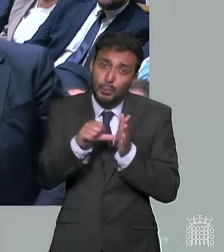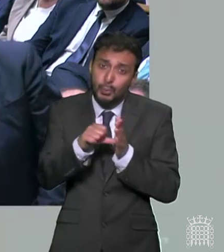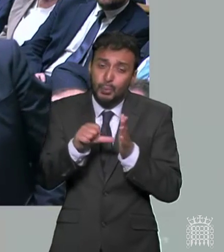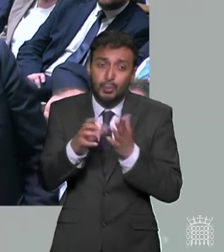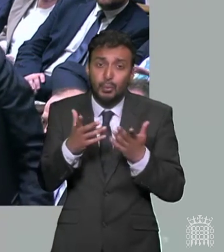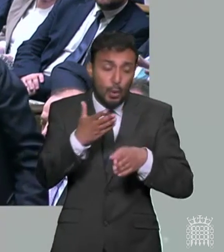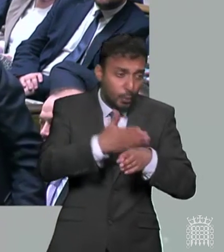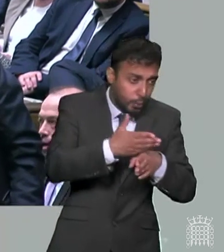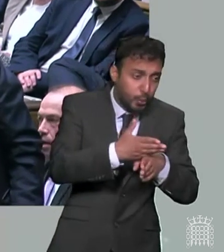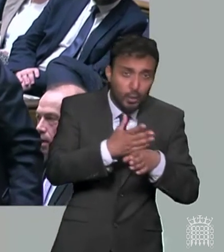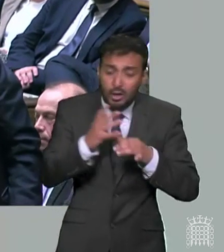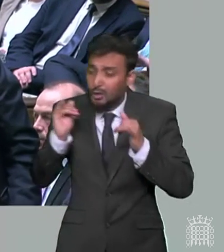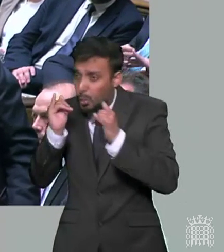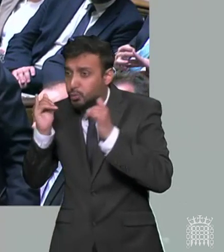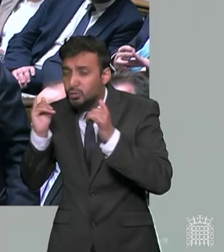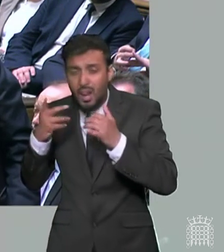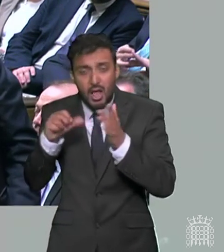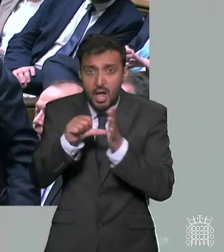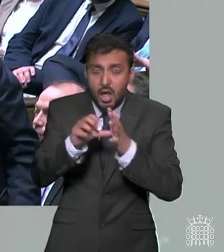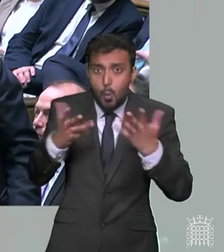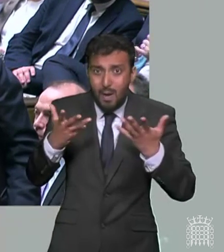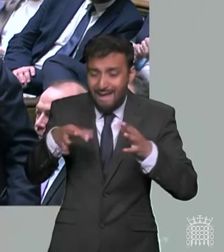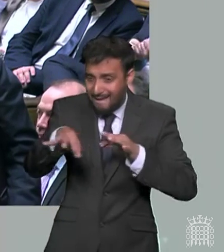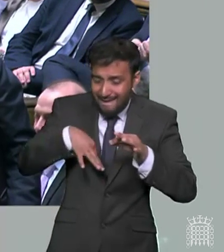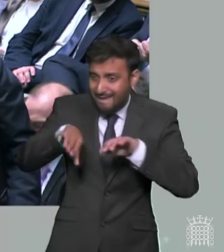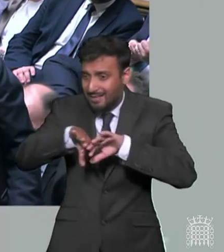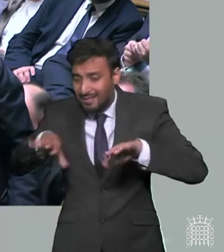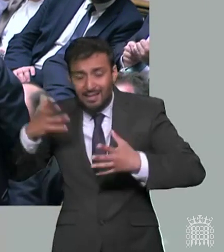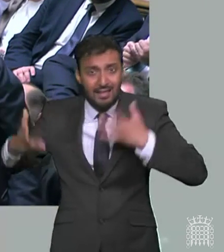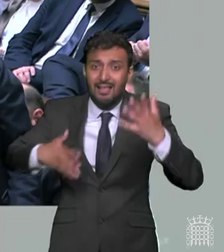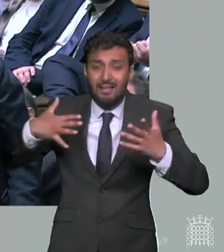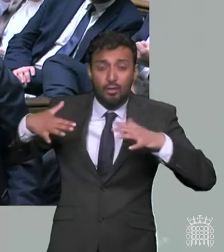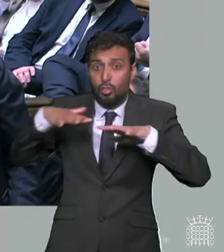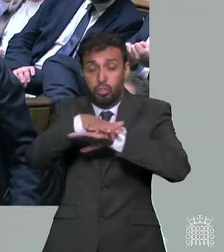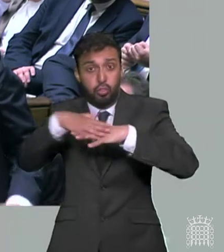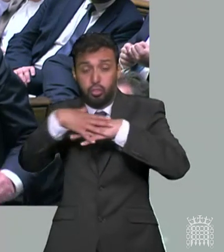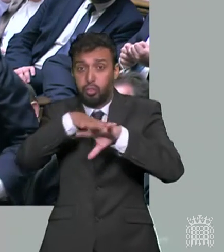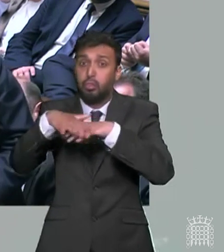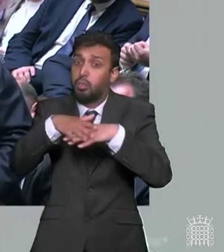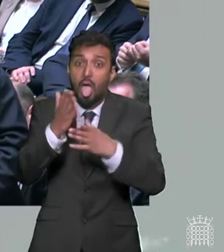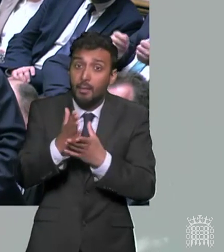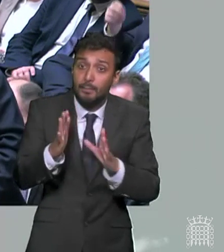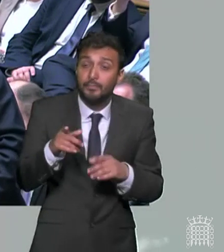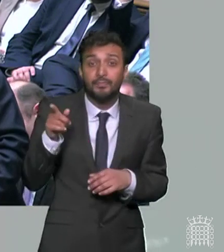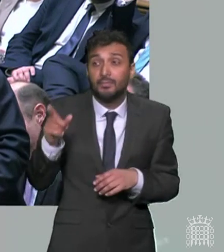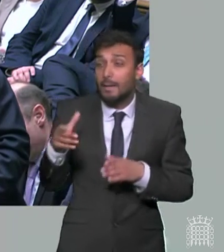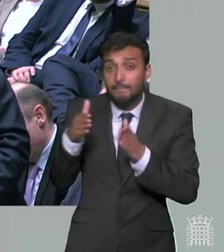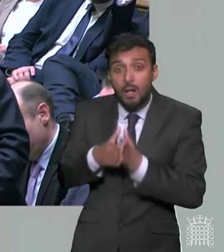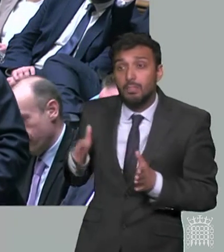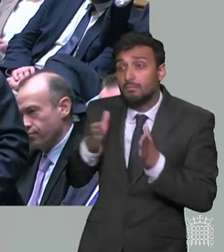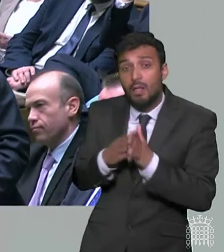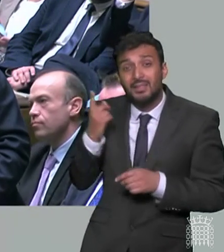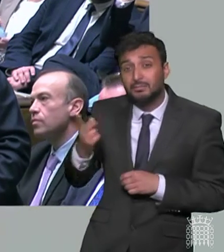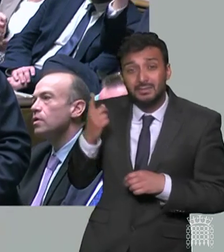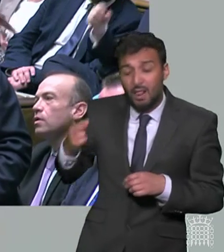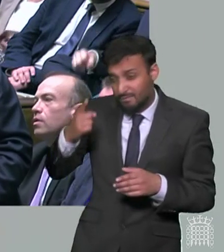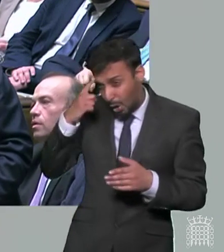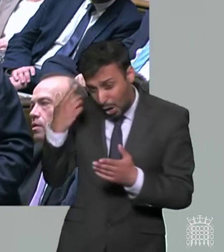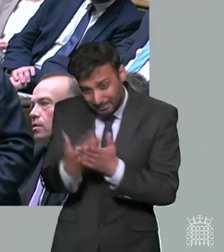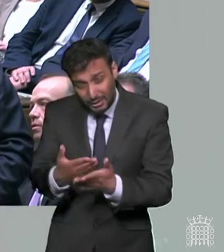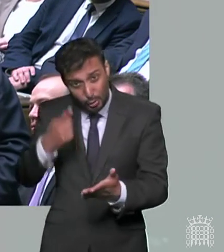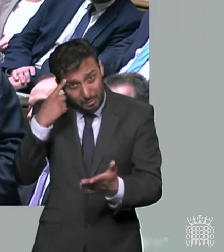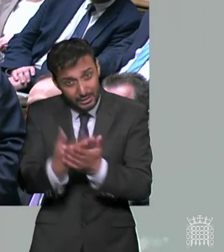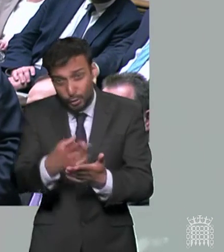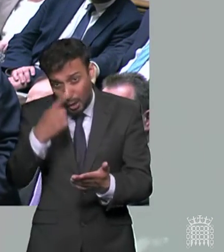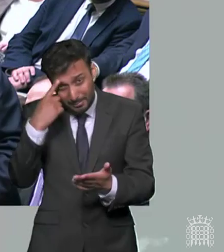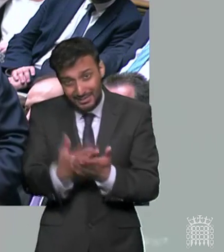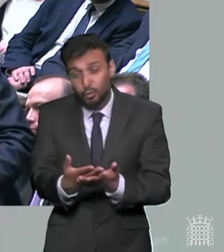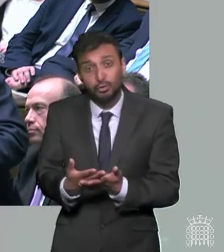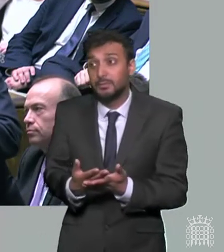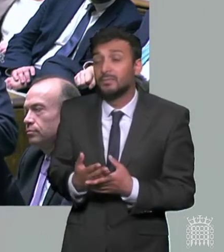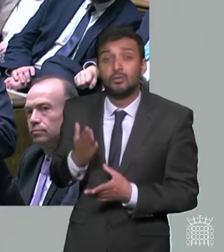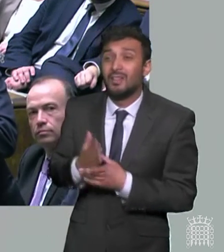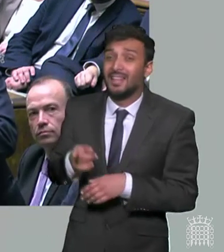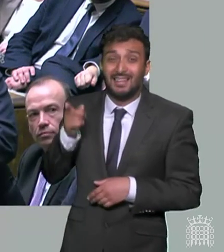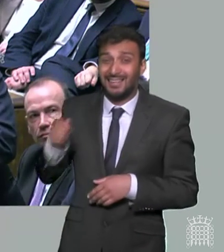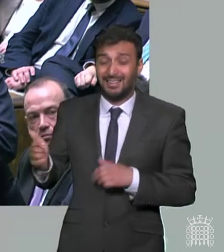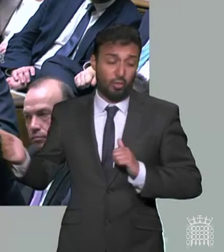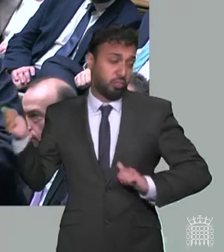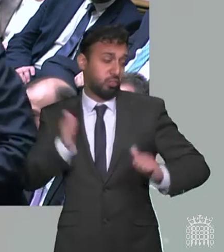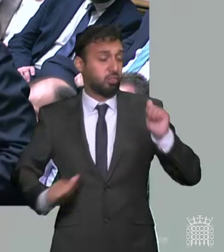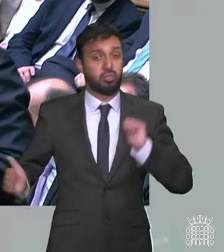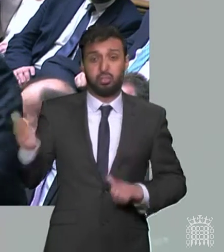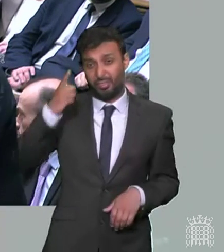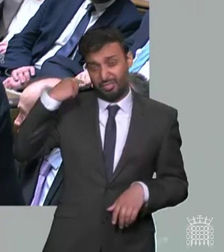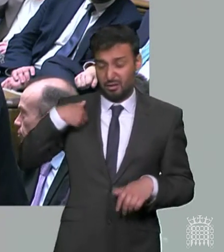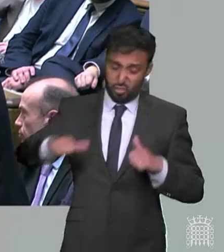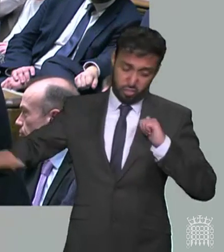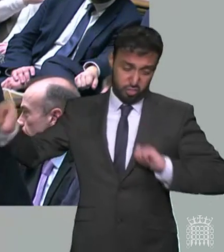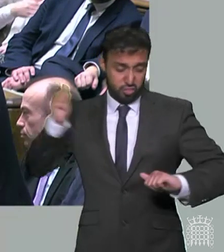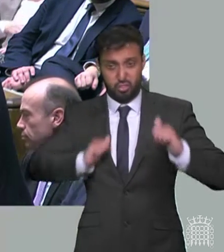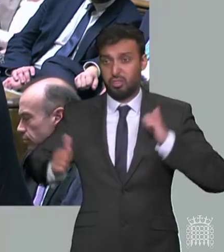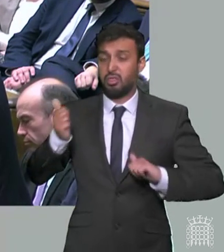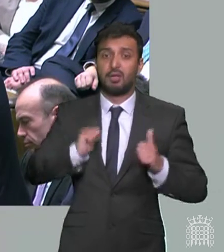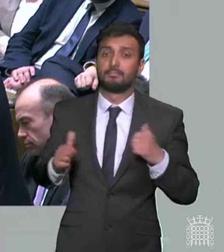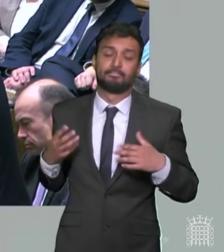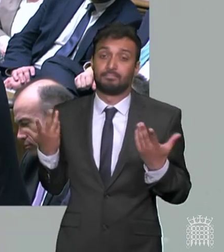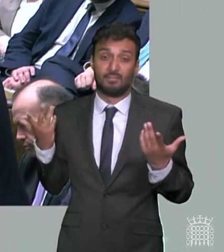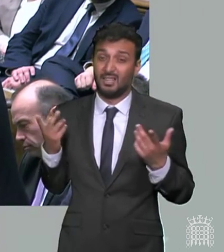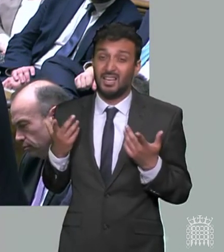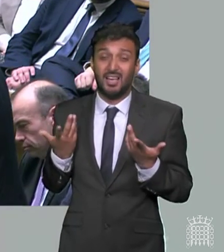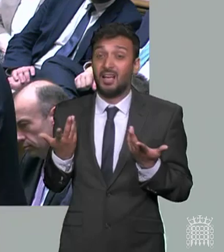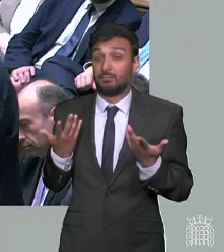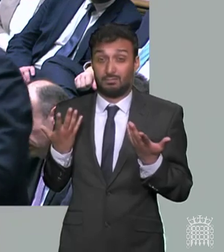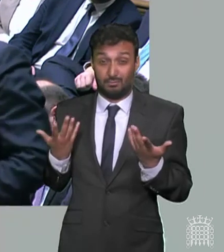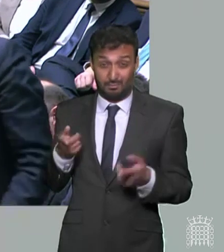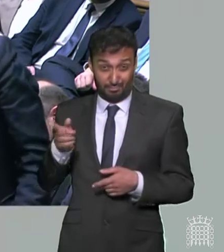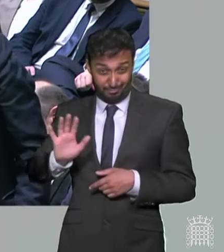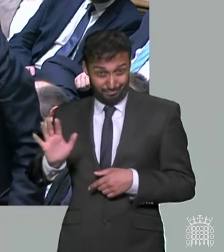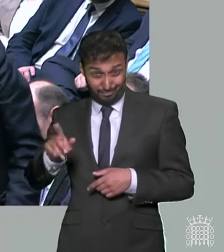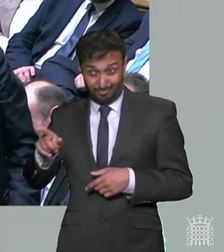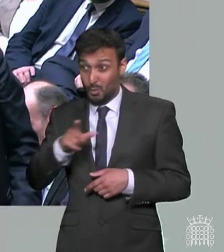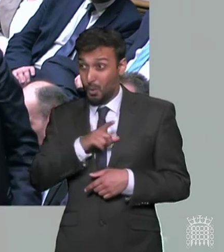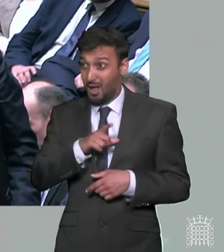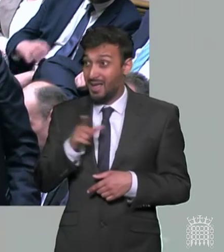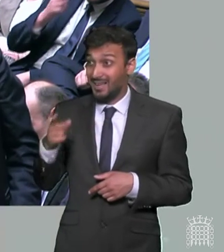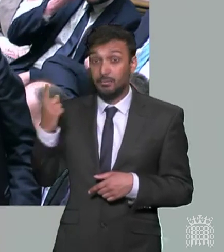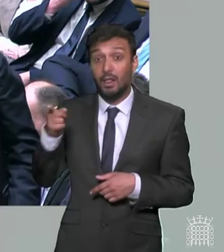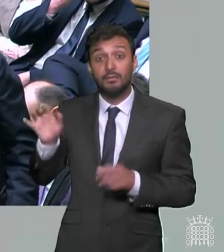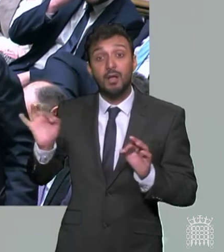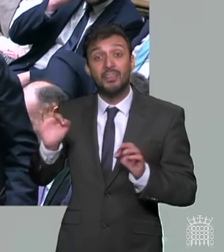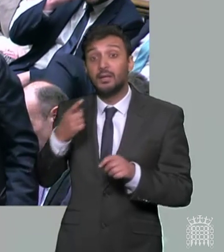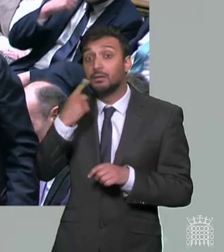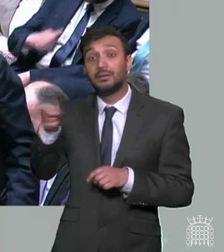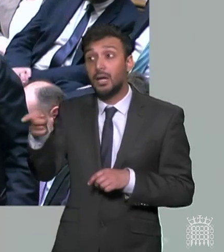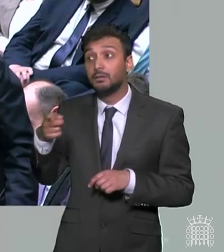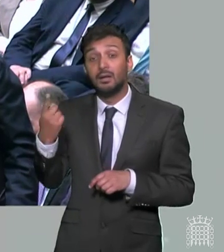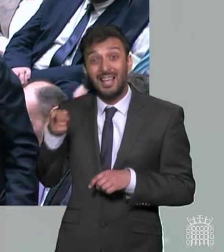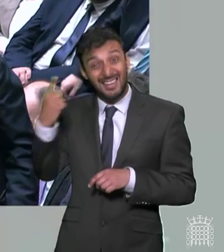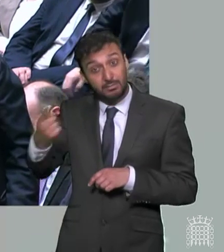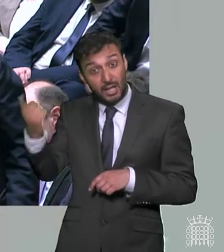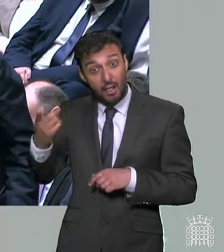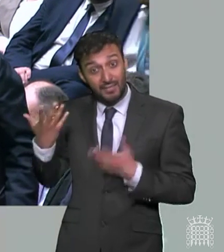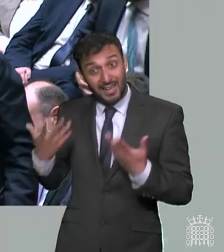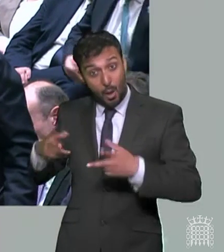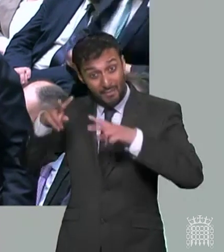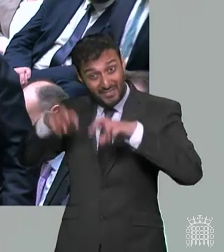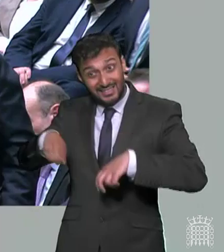And yet, after months of his frankly sanctimonious obsession, the great gaseous zeppelin of his pomposity has been permanently and irretrievably punctured by the revelation that—he did not mention this— he is himself under investigation by the police.